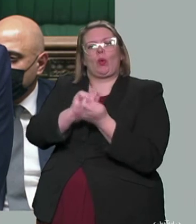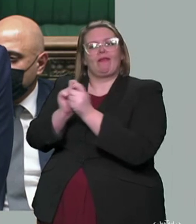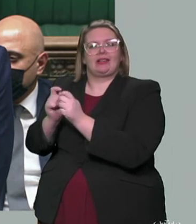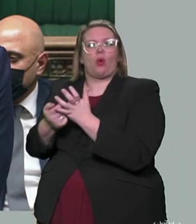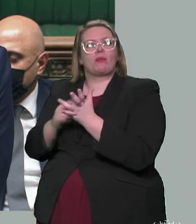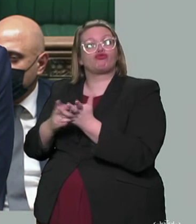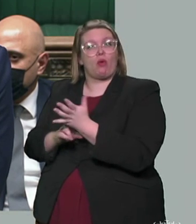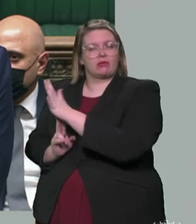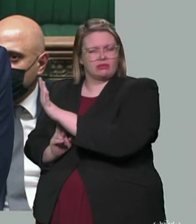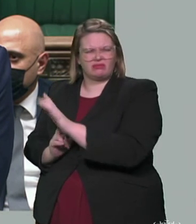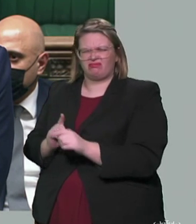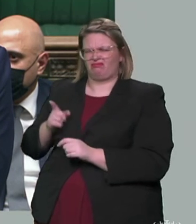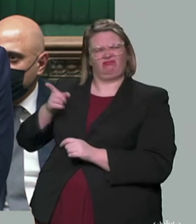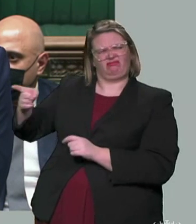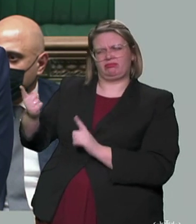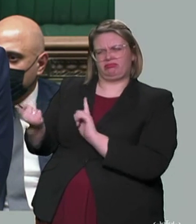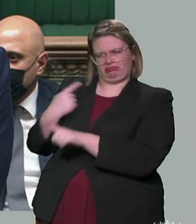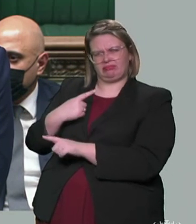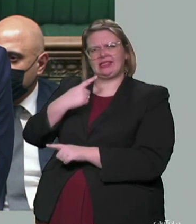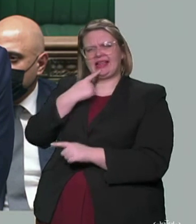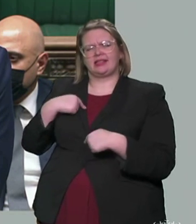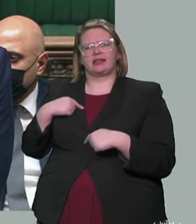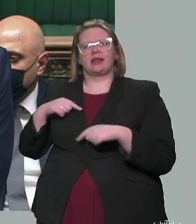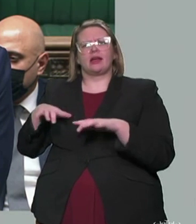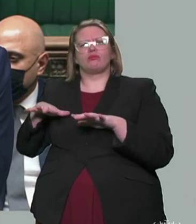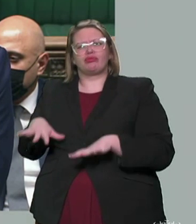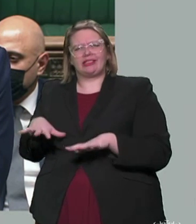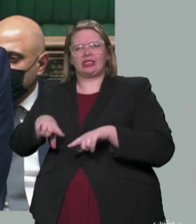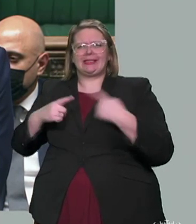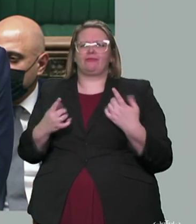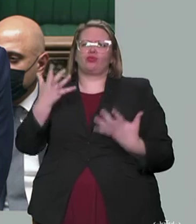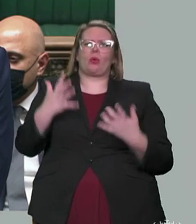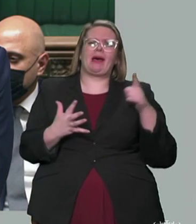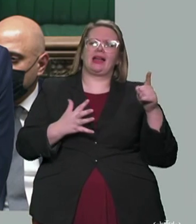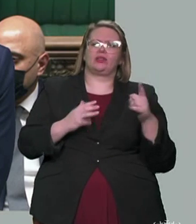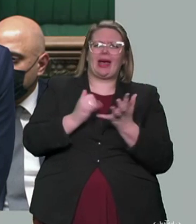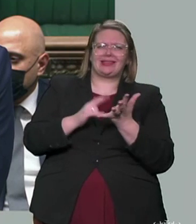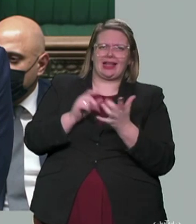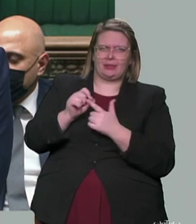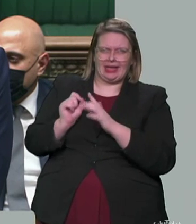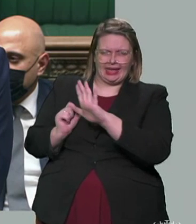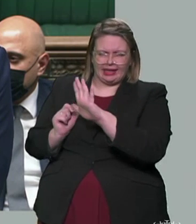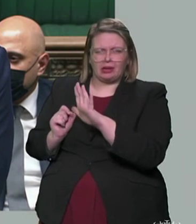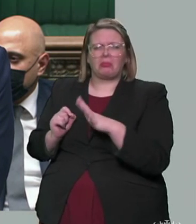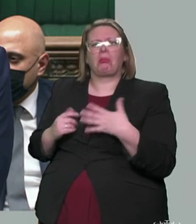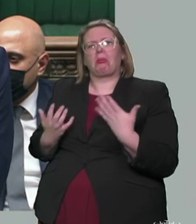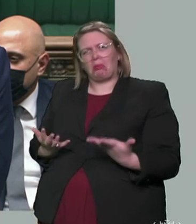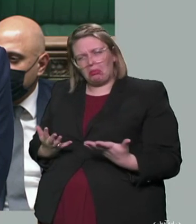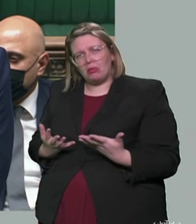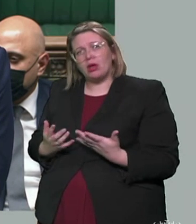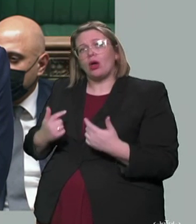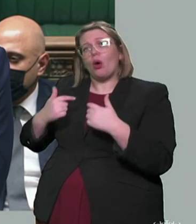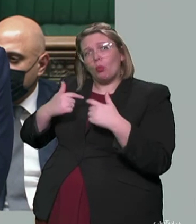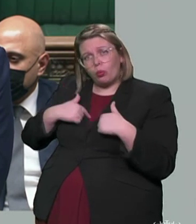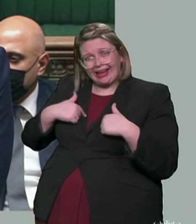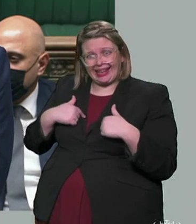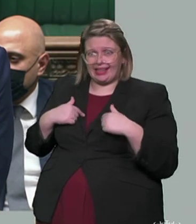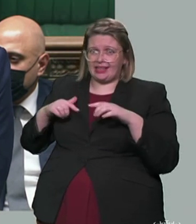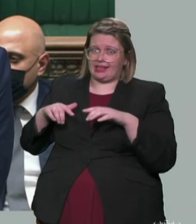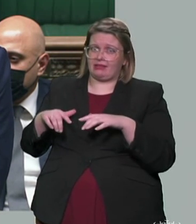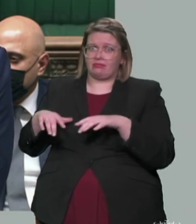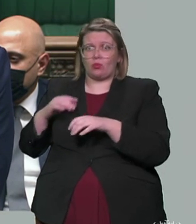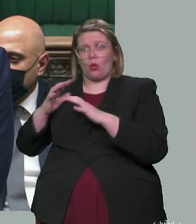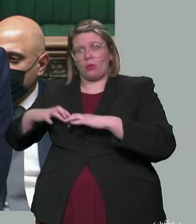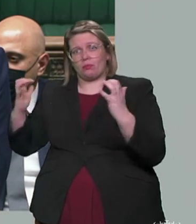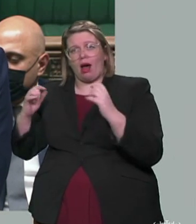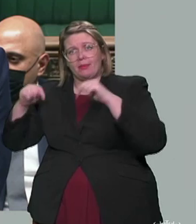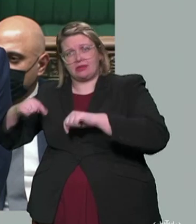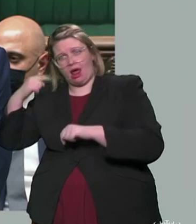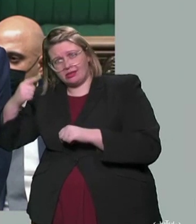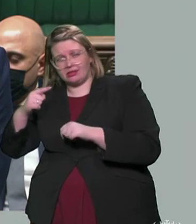The right honourable Gentleman says the UK Government are out of step with what the Scottish nationalist party wants, but we overwhelmingly do the same thing at the same time.